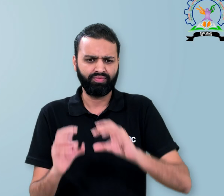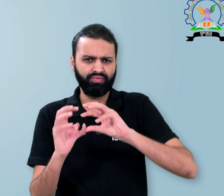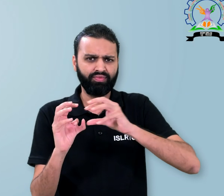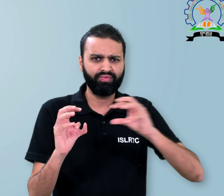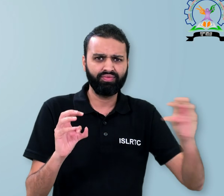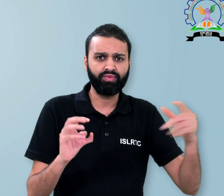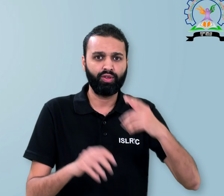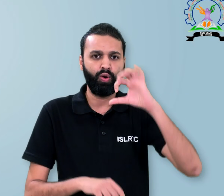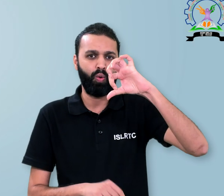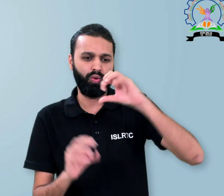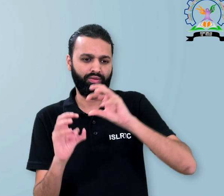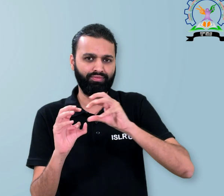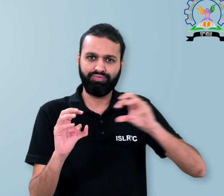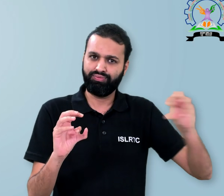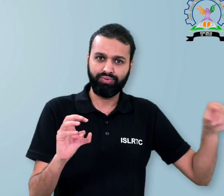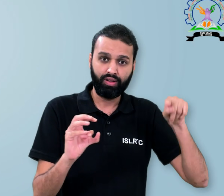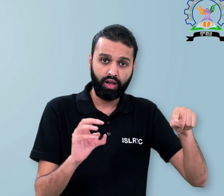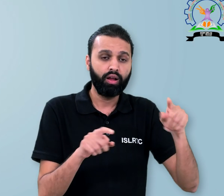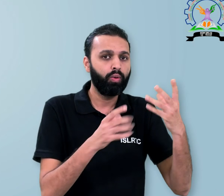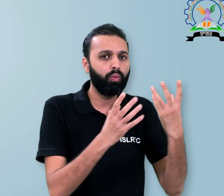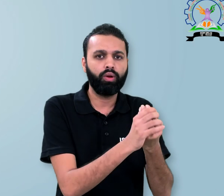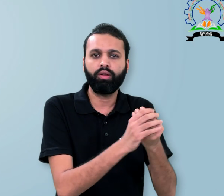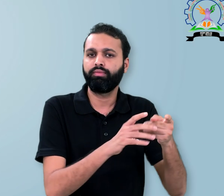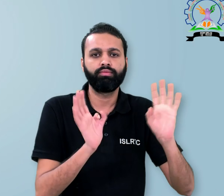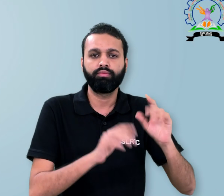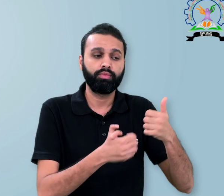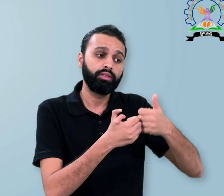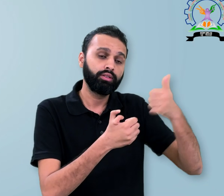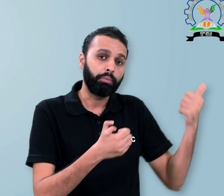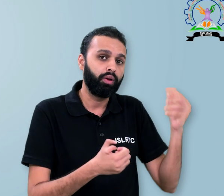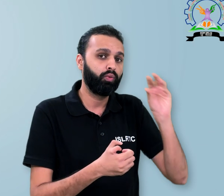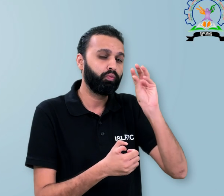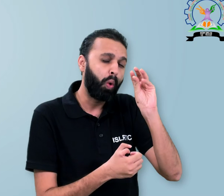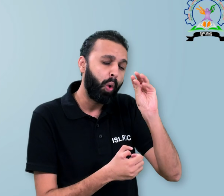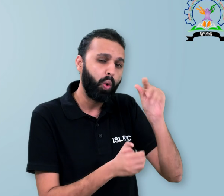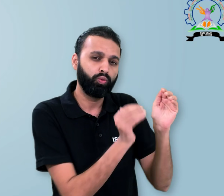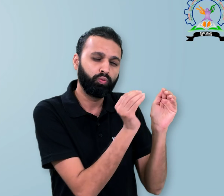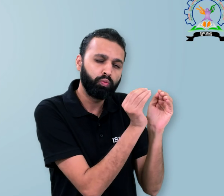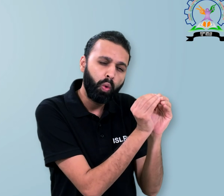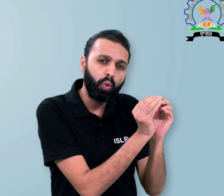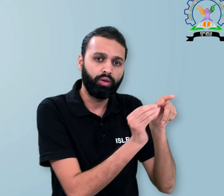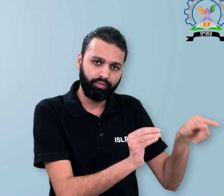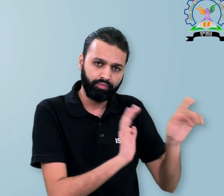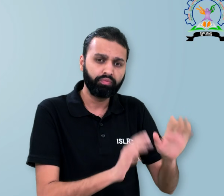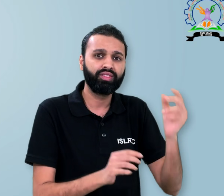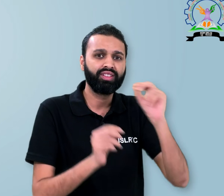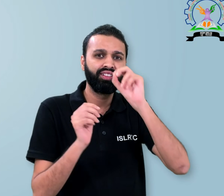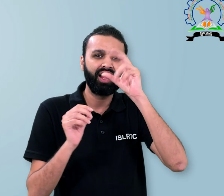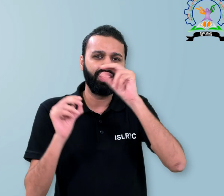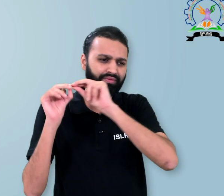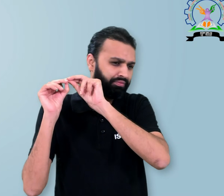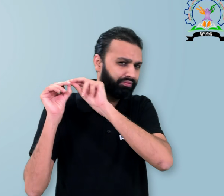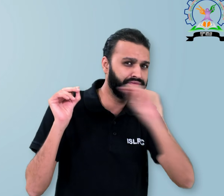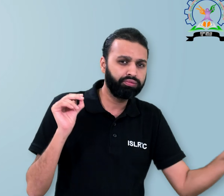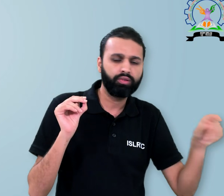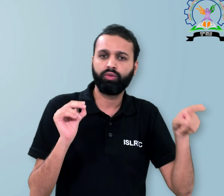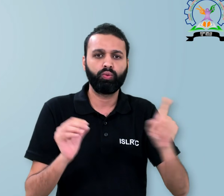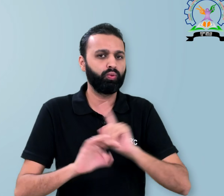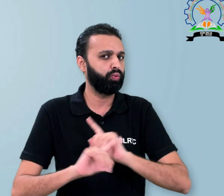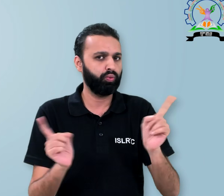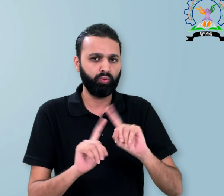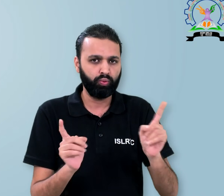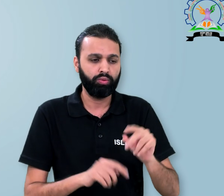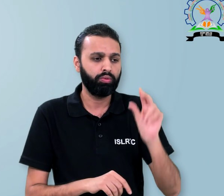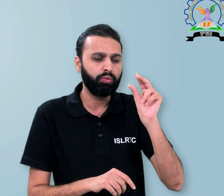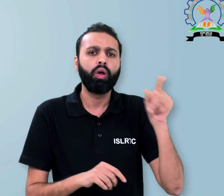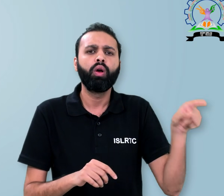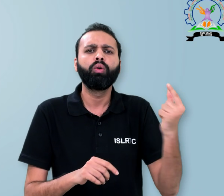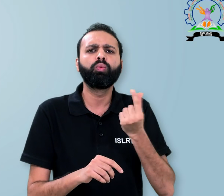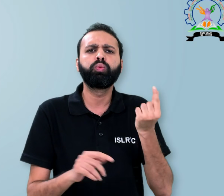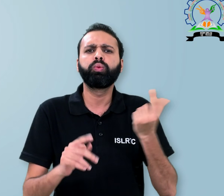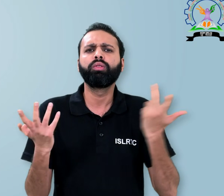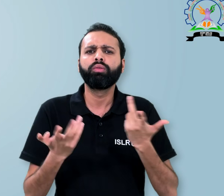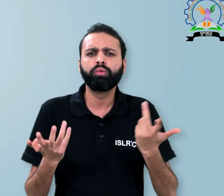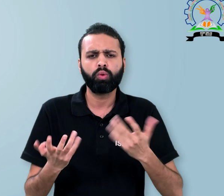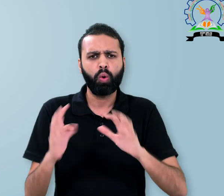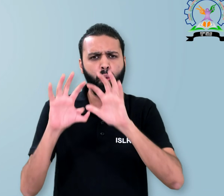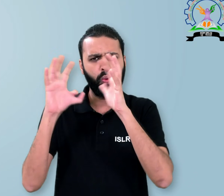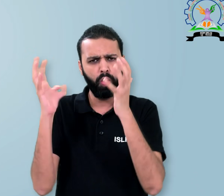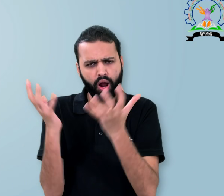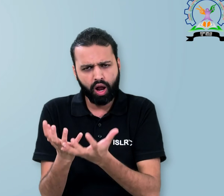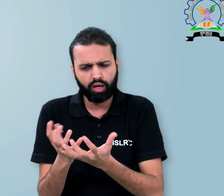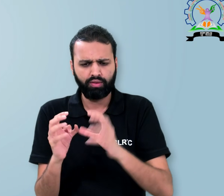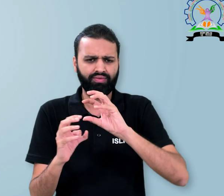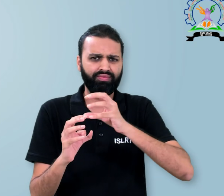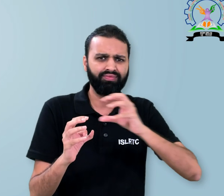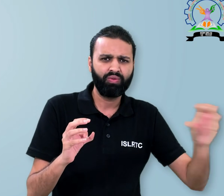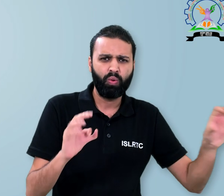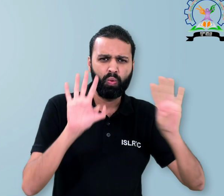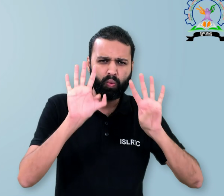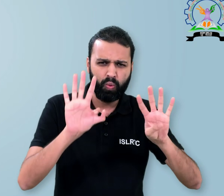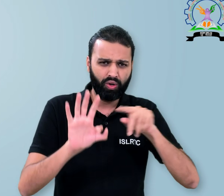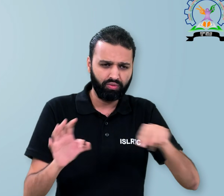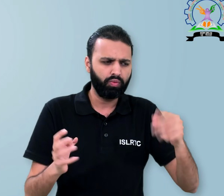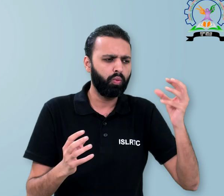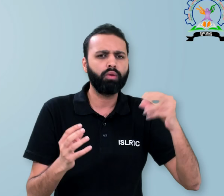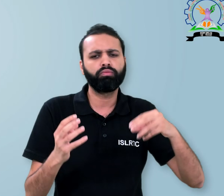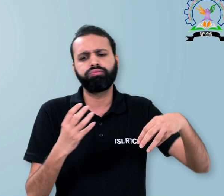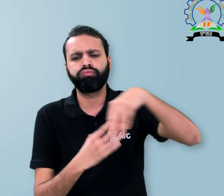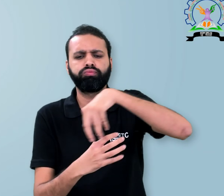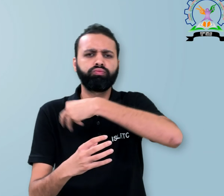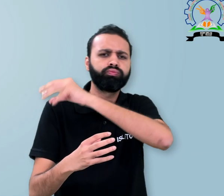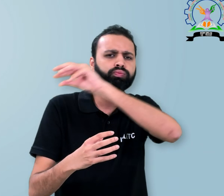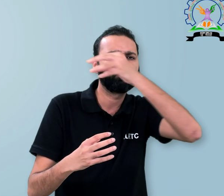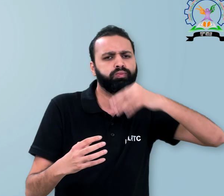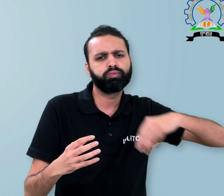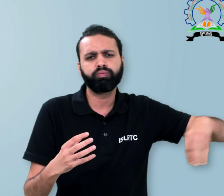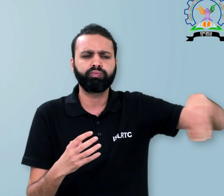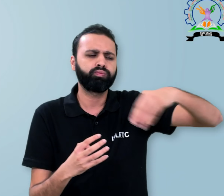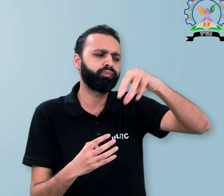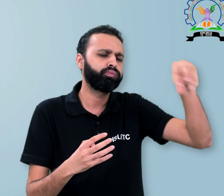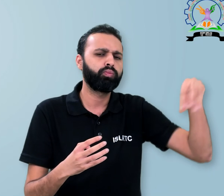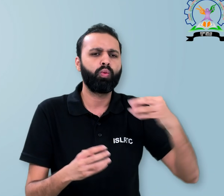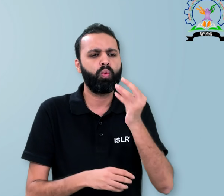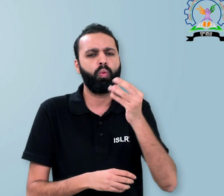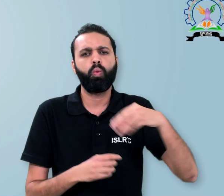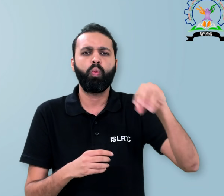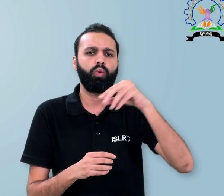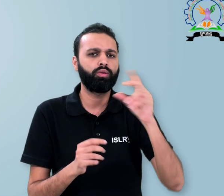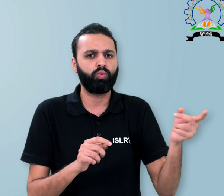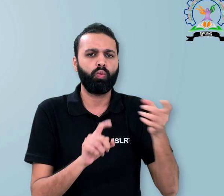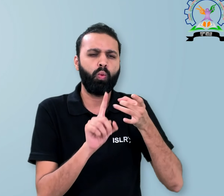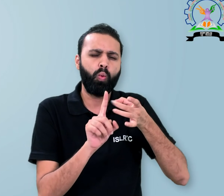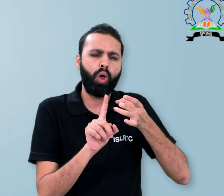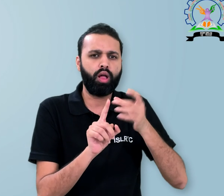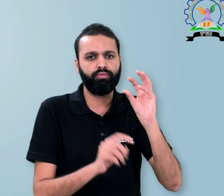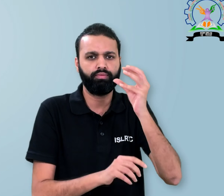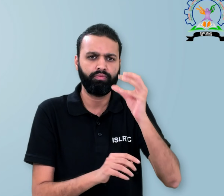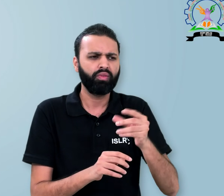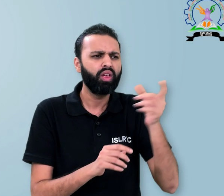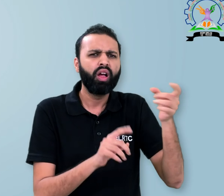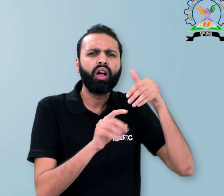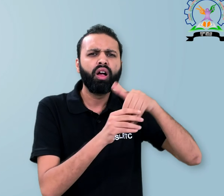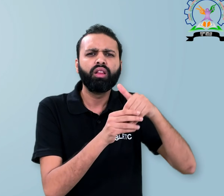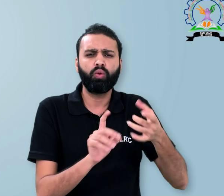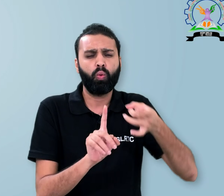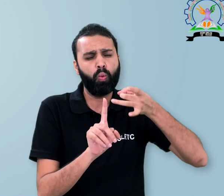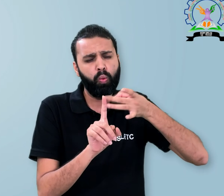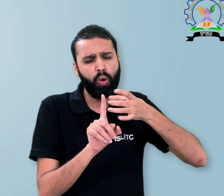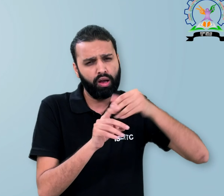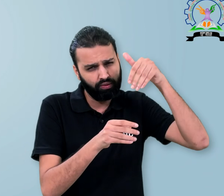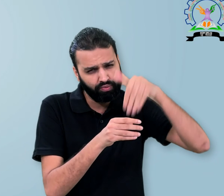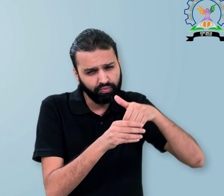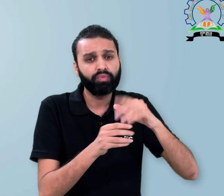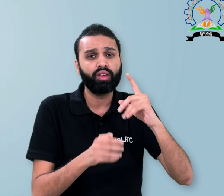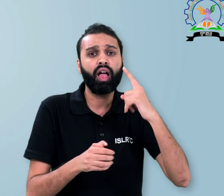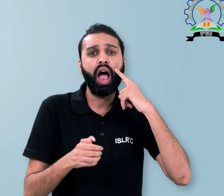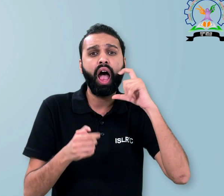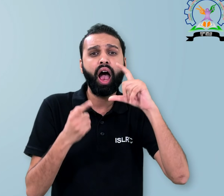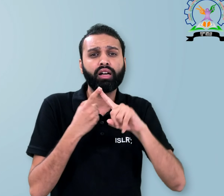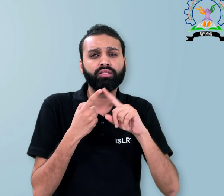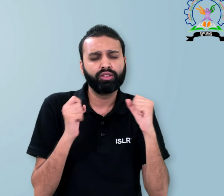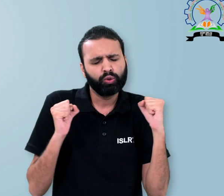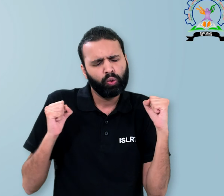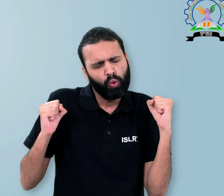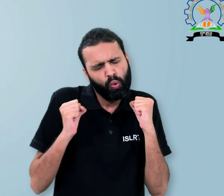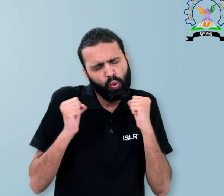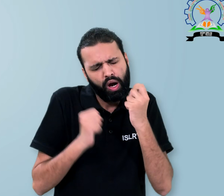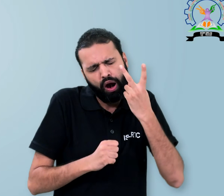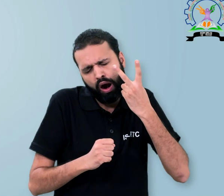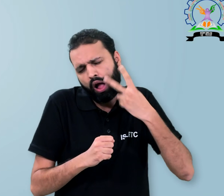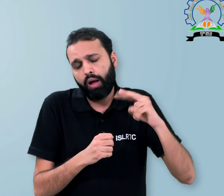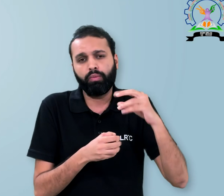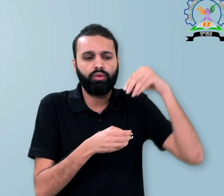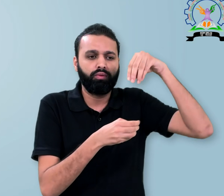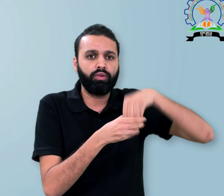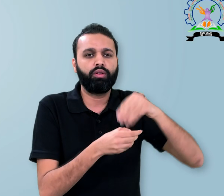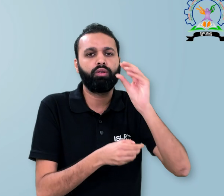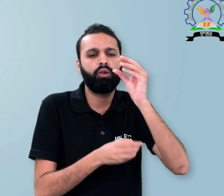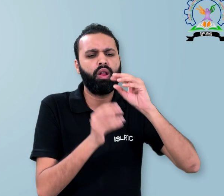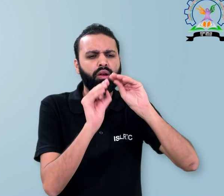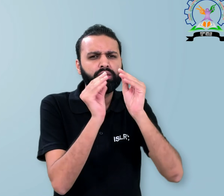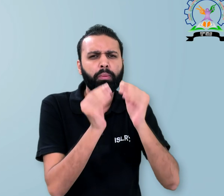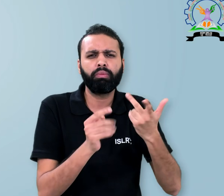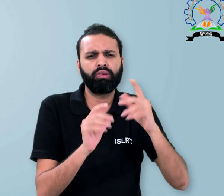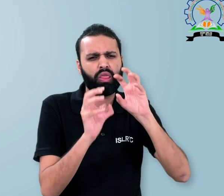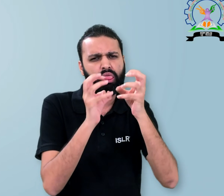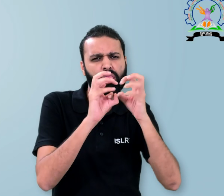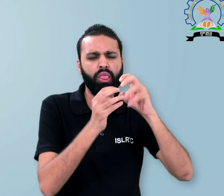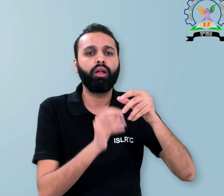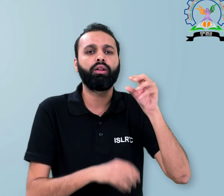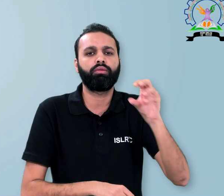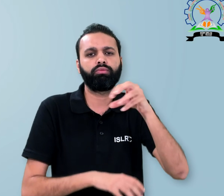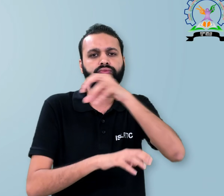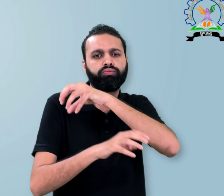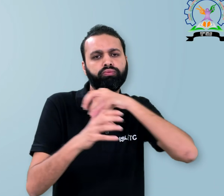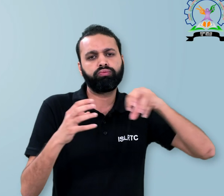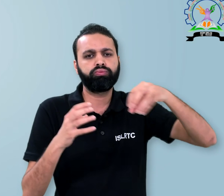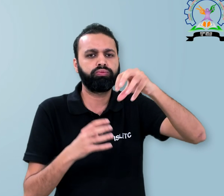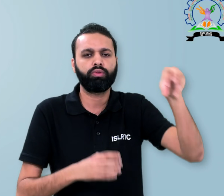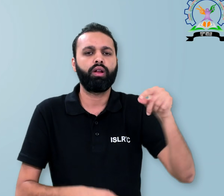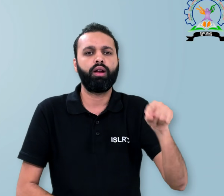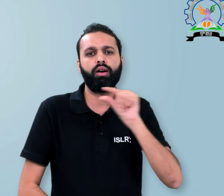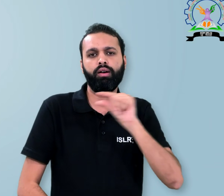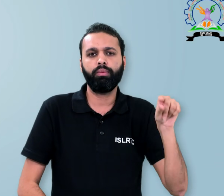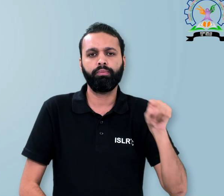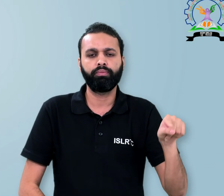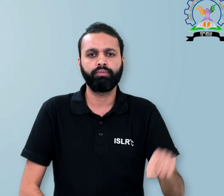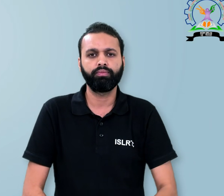An asteroid is a minor planet—an object that is neither a true planet nor an identified comet— that orbits within the inner Solar System. They are rocky, metallic, or icy bodies with no atmosphere.